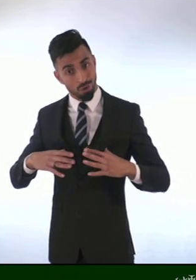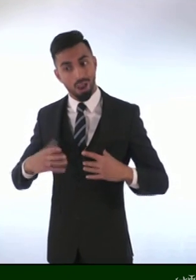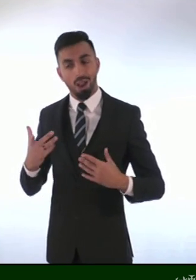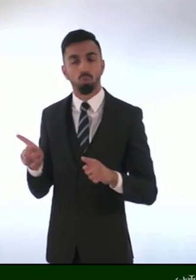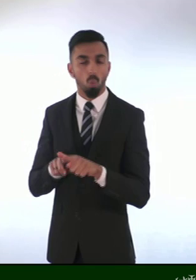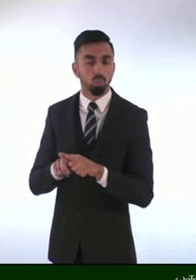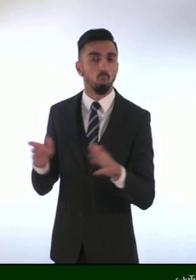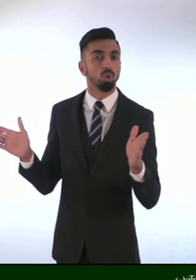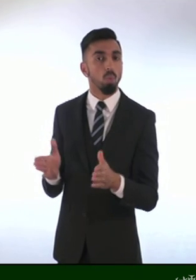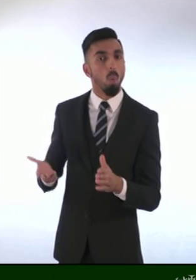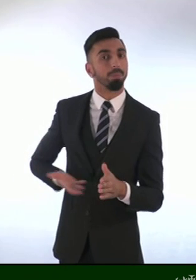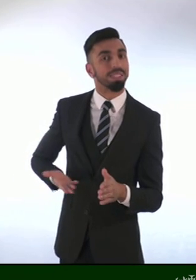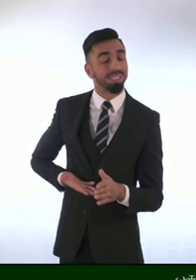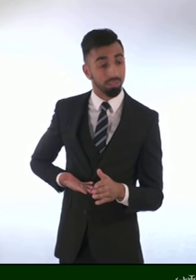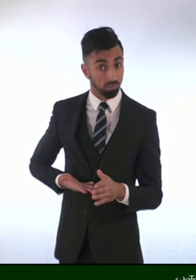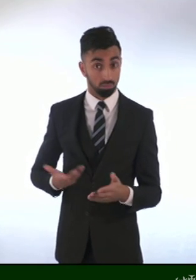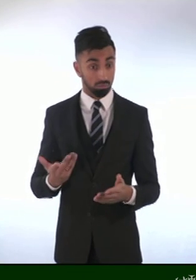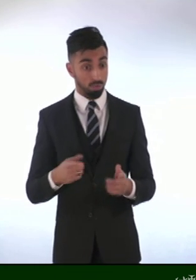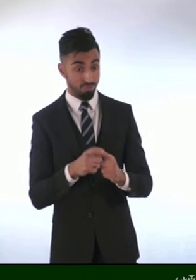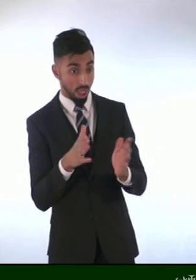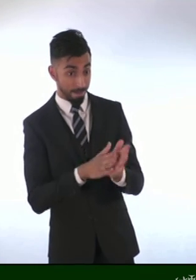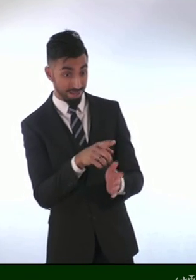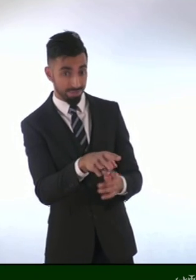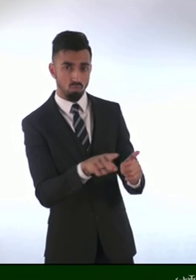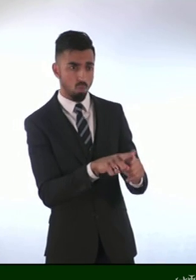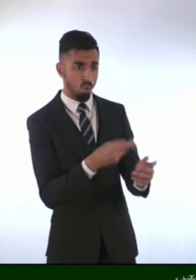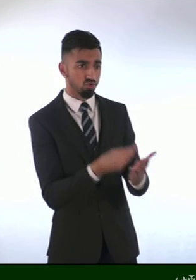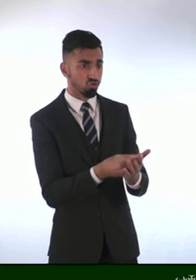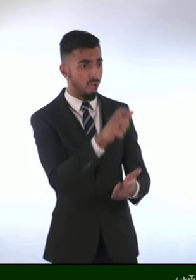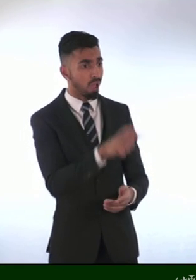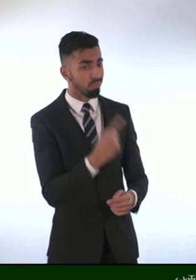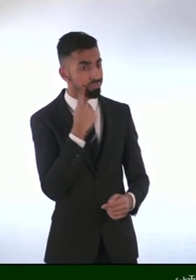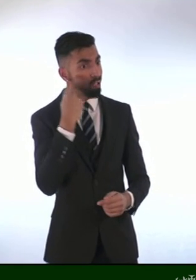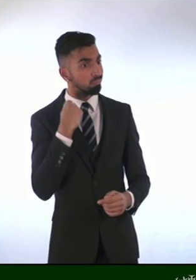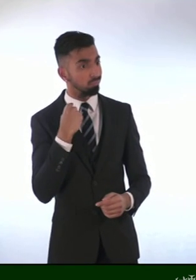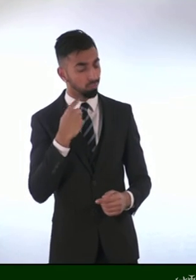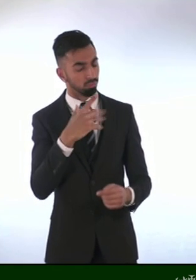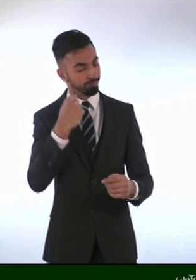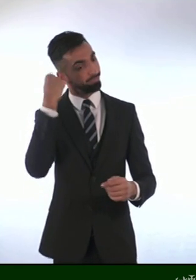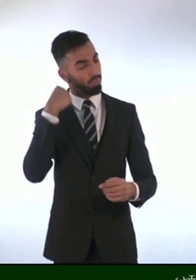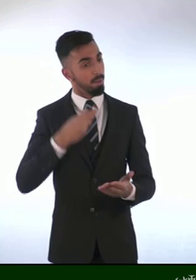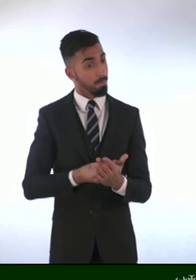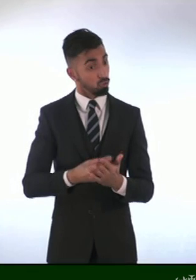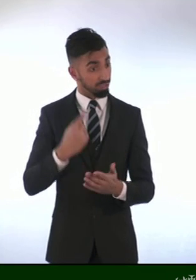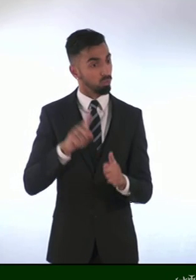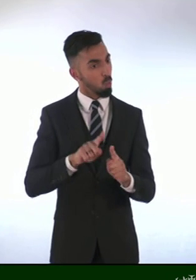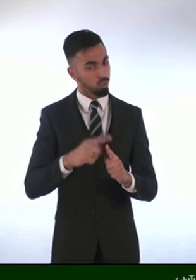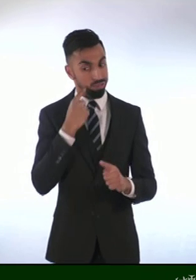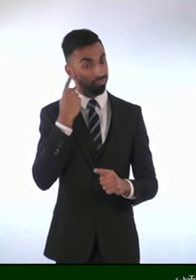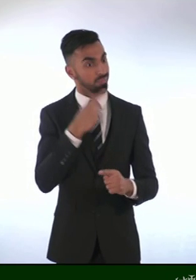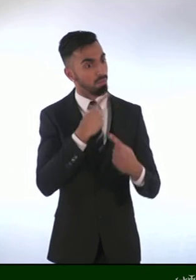With that in mind, I thank the Prime Minister and my right honourable Friend the Chancellor for the measures announced in the Budget and yesterday.